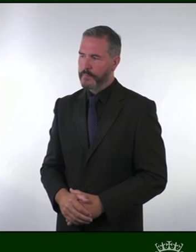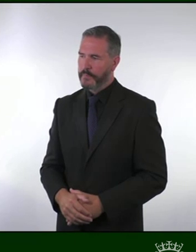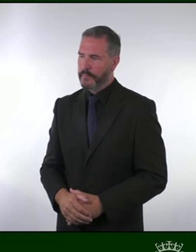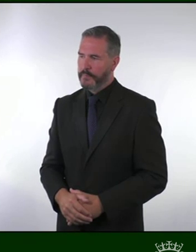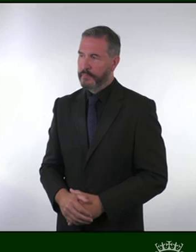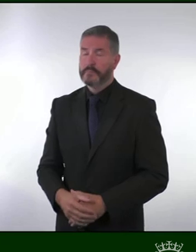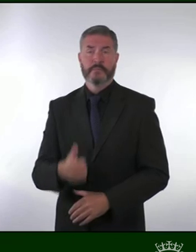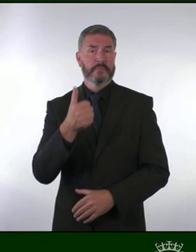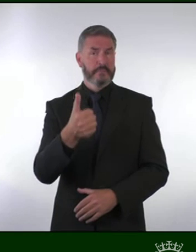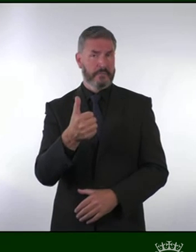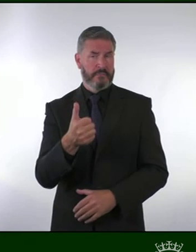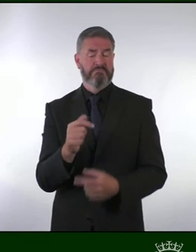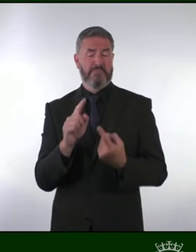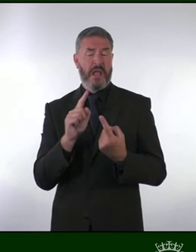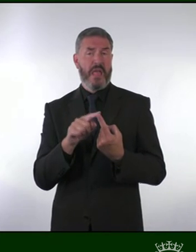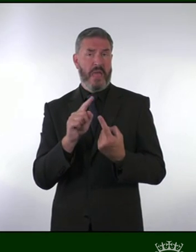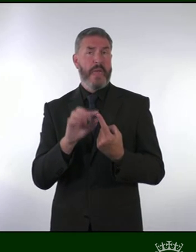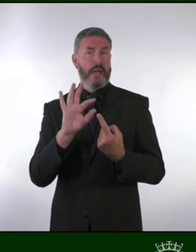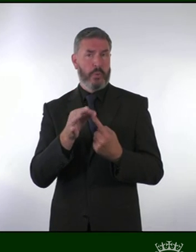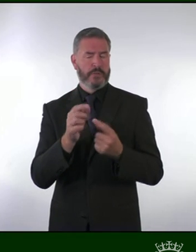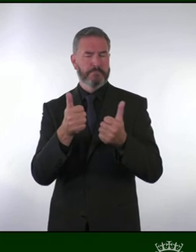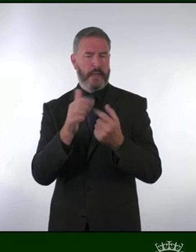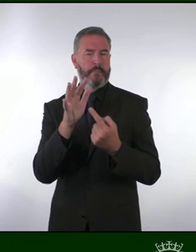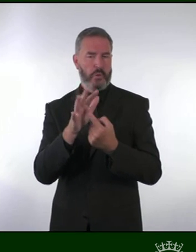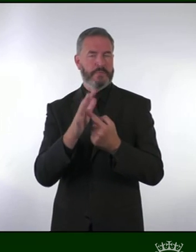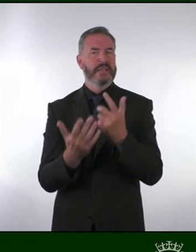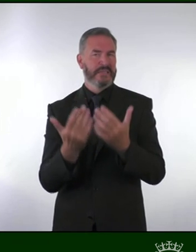My honourable Friend makes an extremely important point.